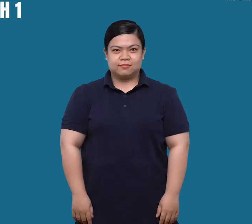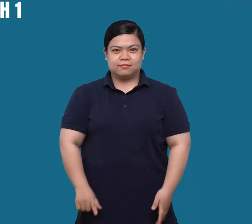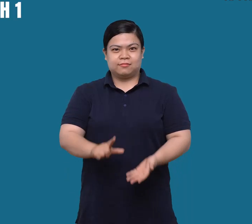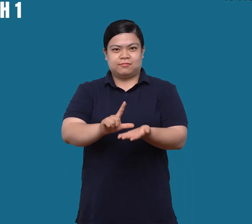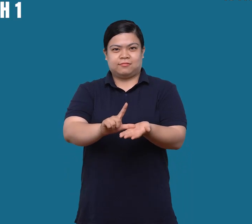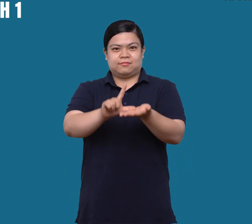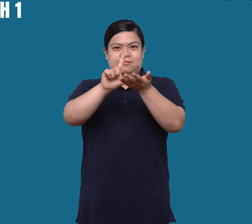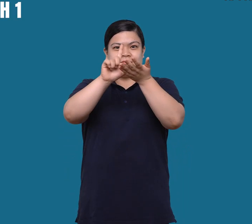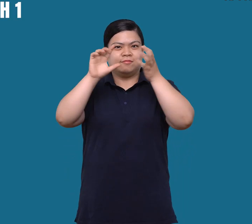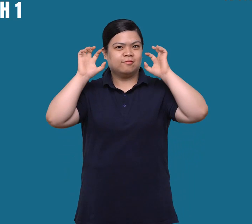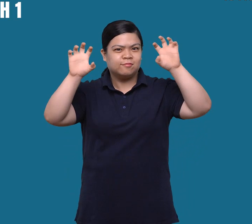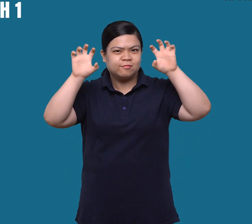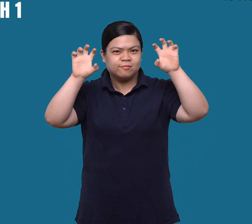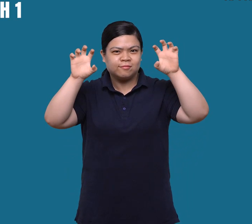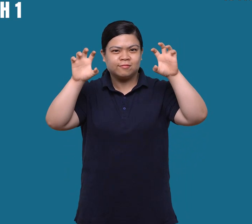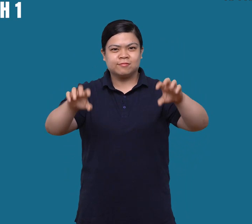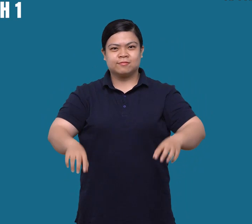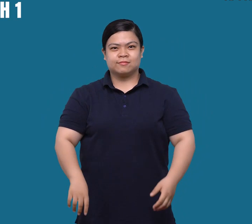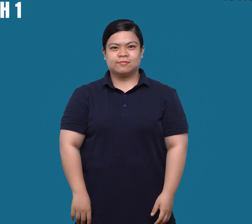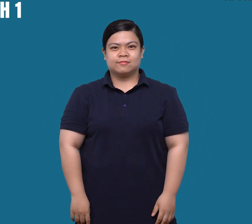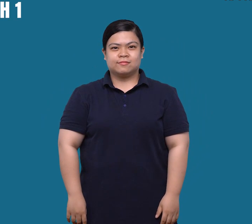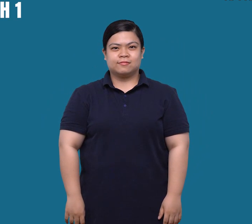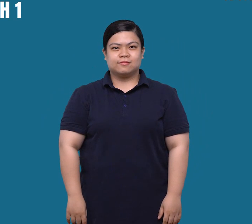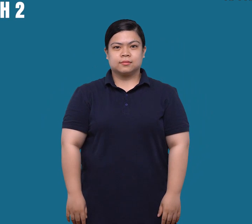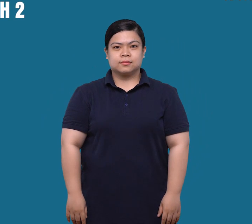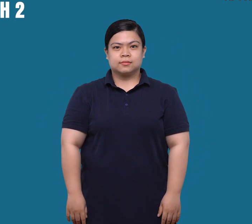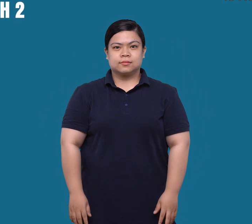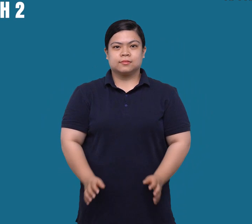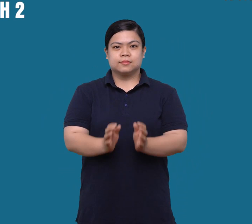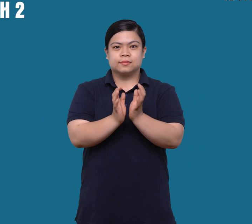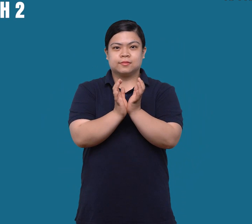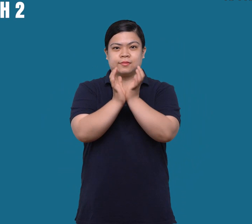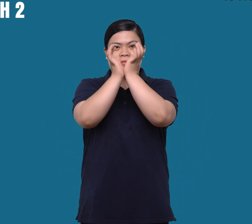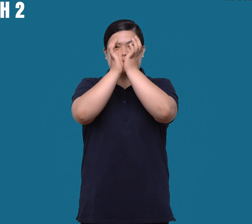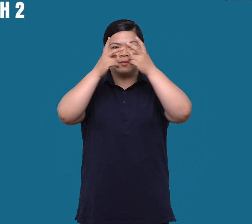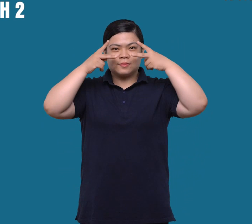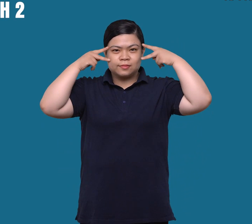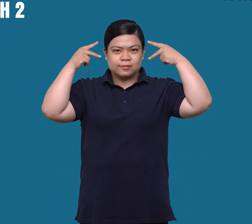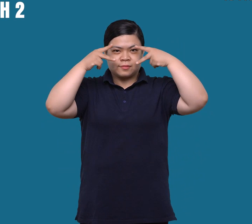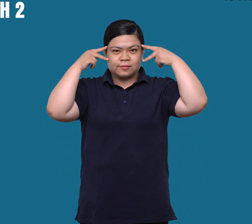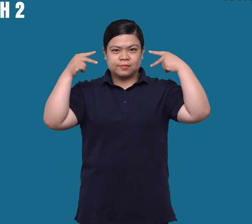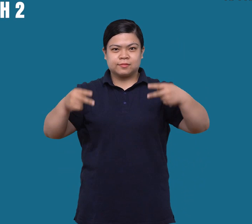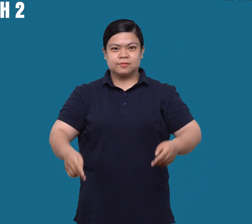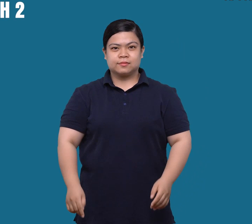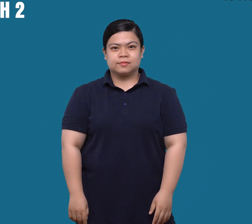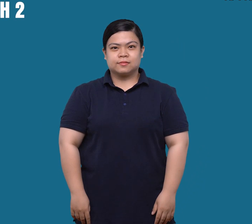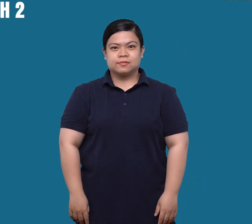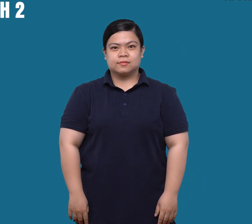lễ Halloween 31/10